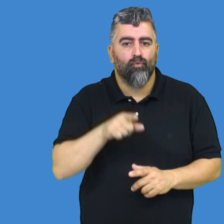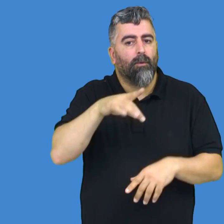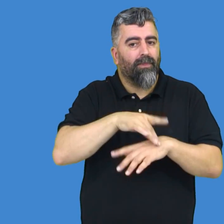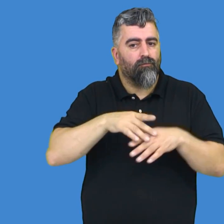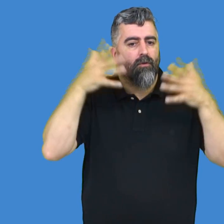enfermo